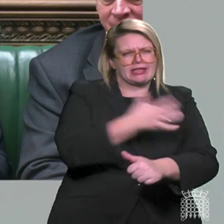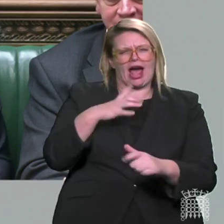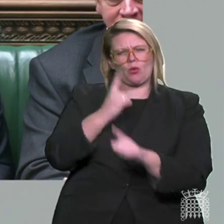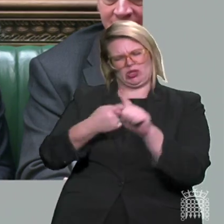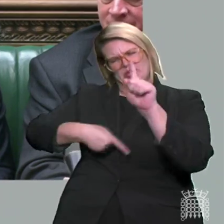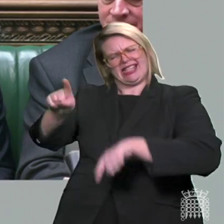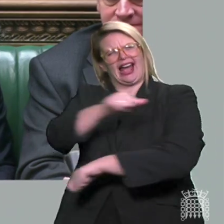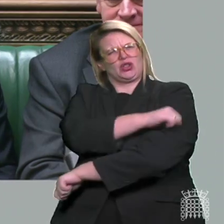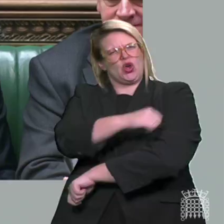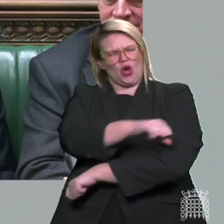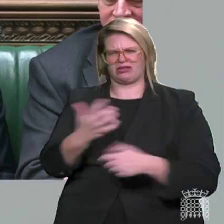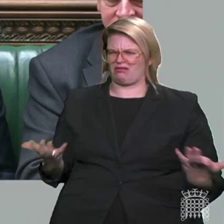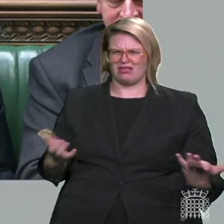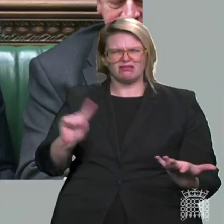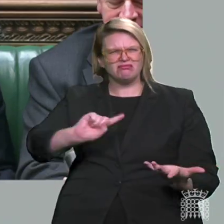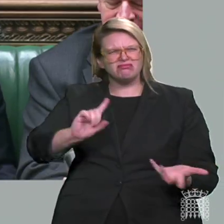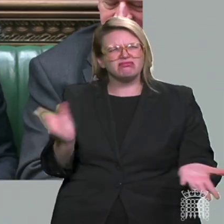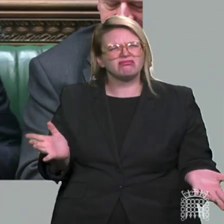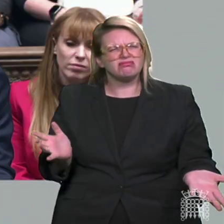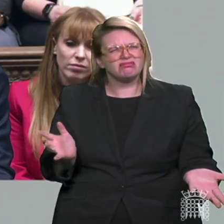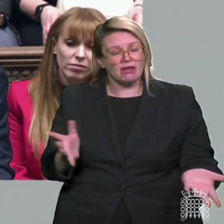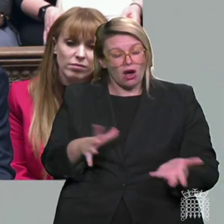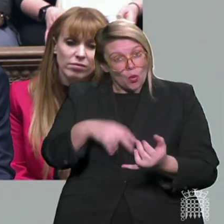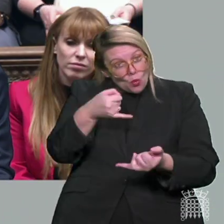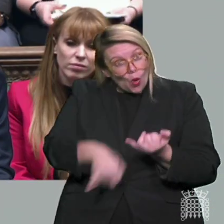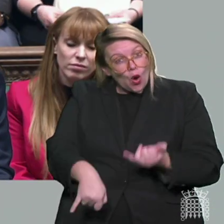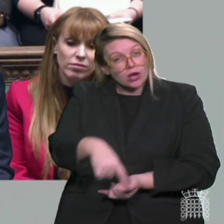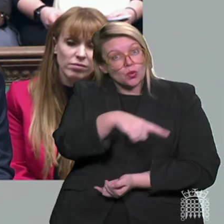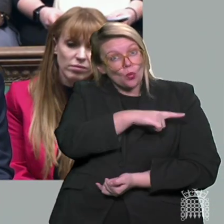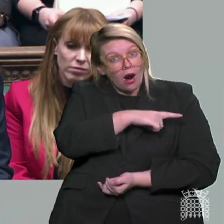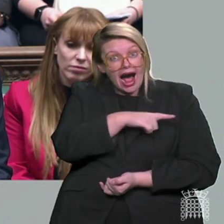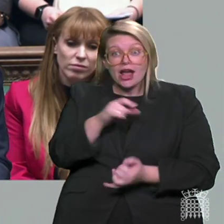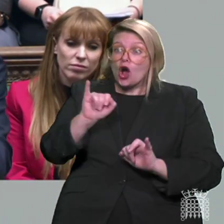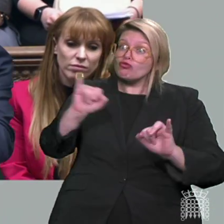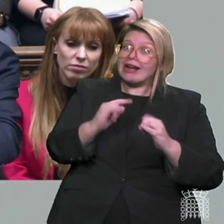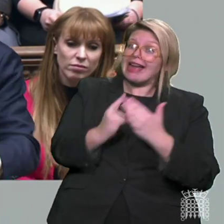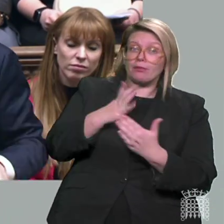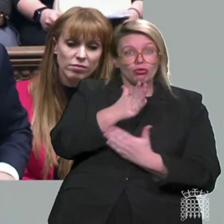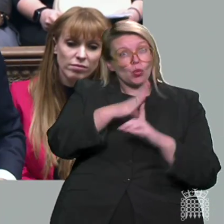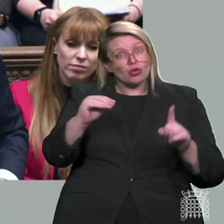And to add insult to injury, they are the cause of the crisis.